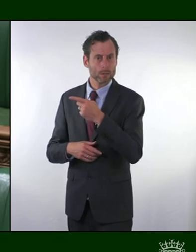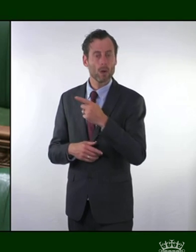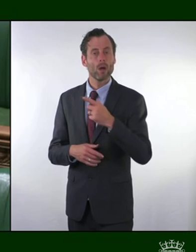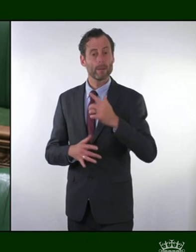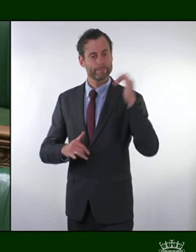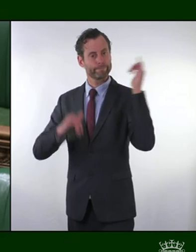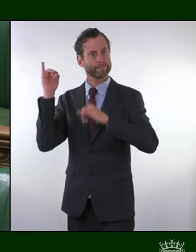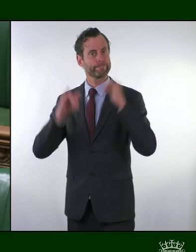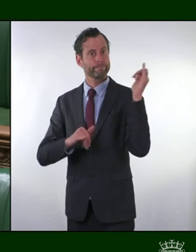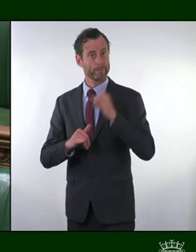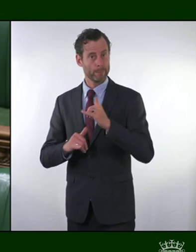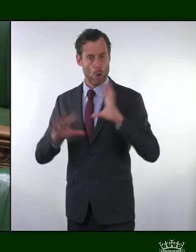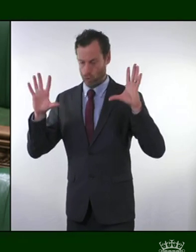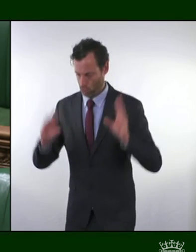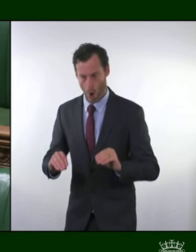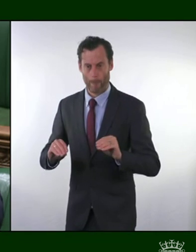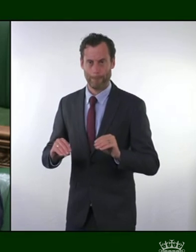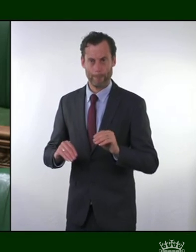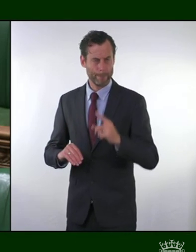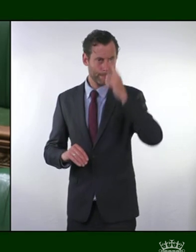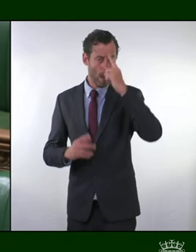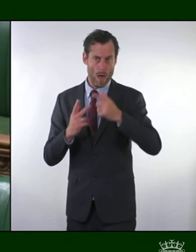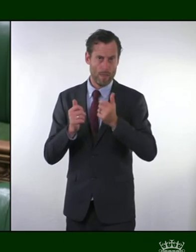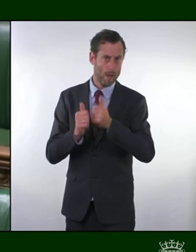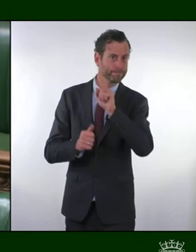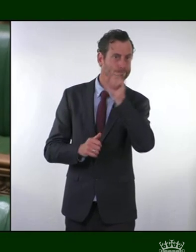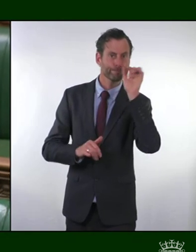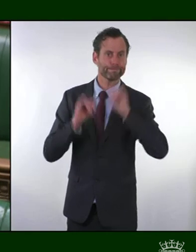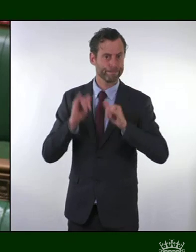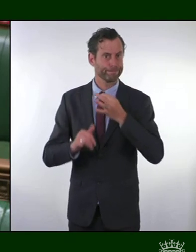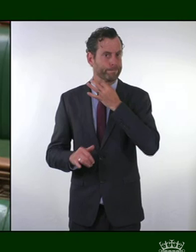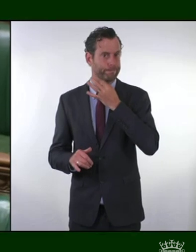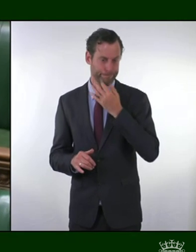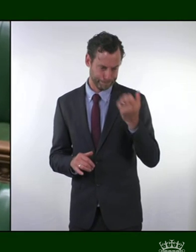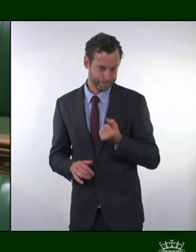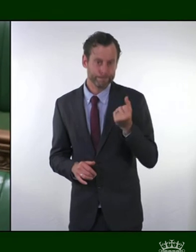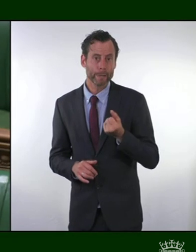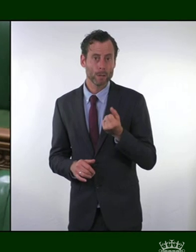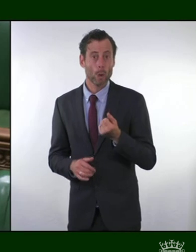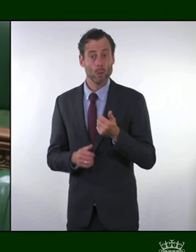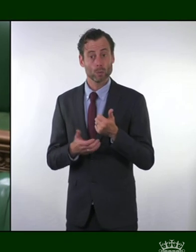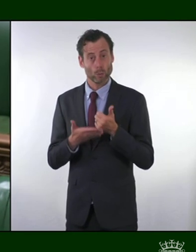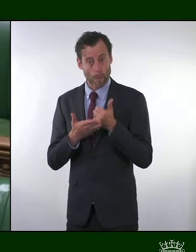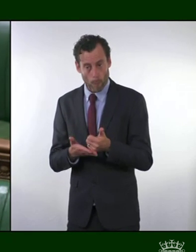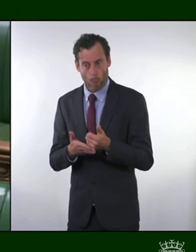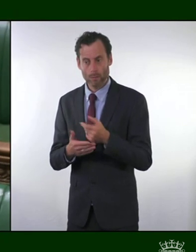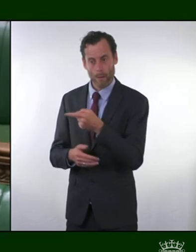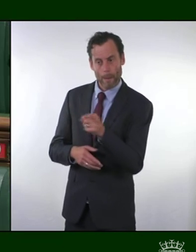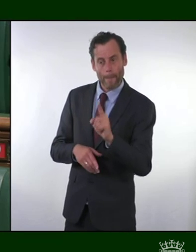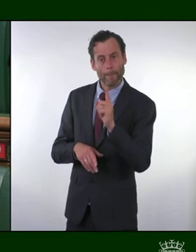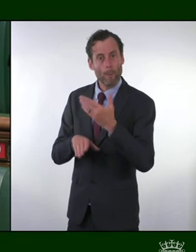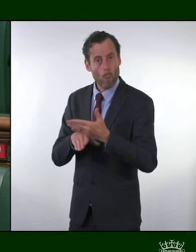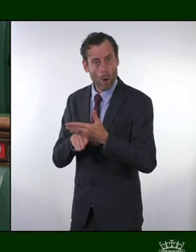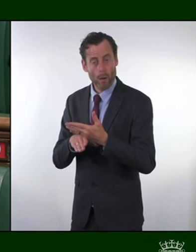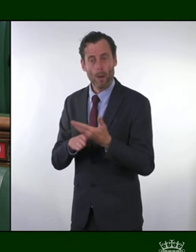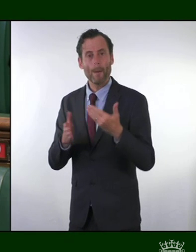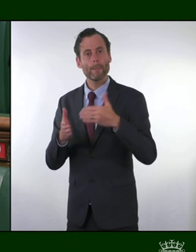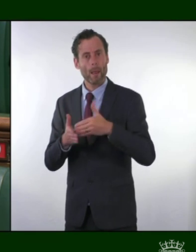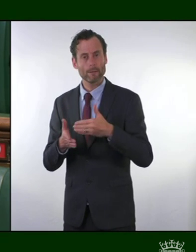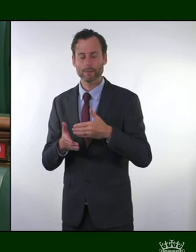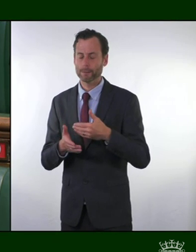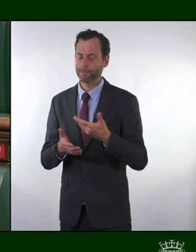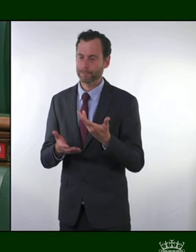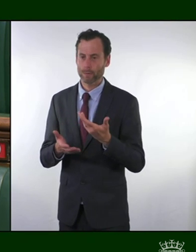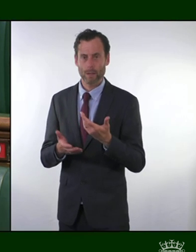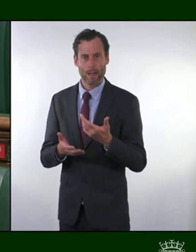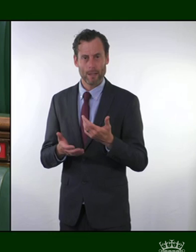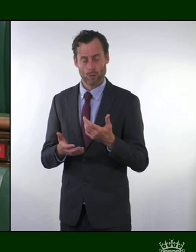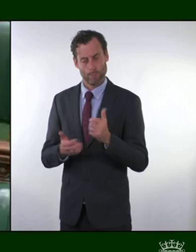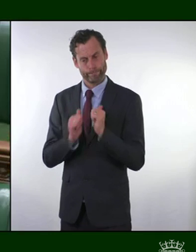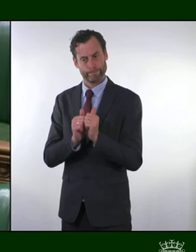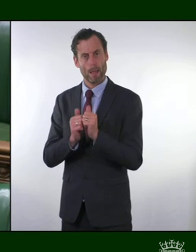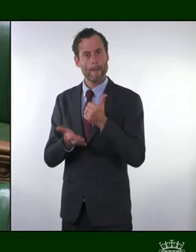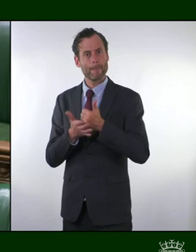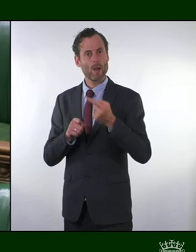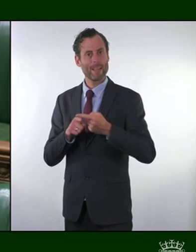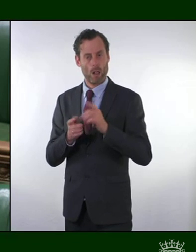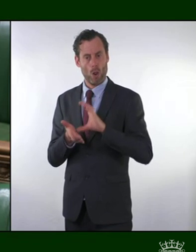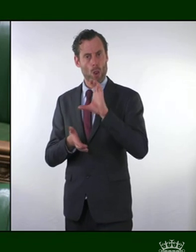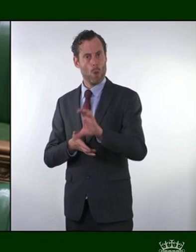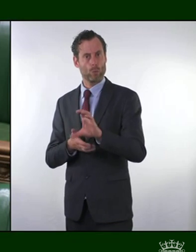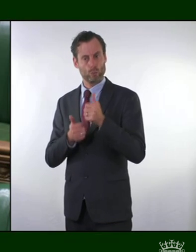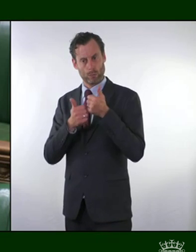We are supporting the sector in all kinds of ways, not just by supporting employees, but through the time-to-pay scheme and loans from the Bank of England and the Government to aviation.